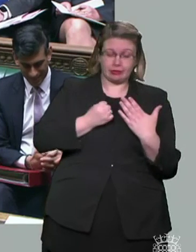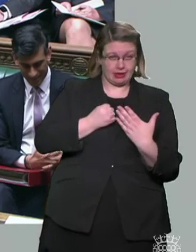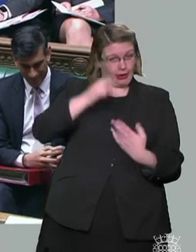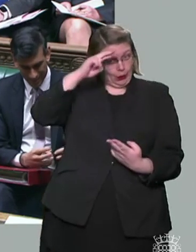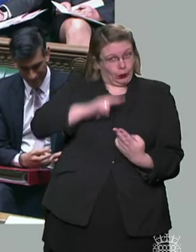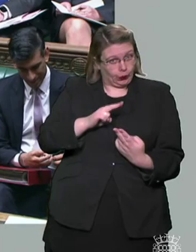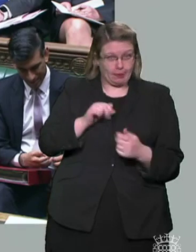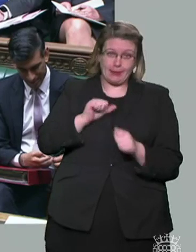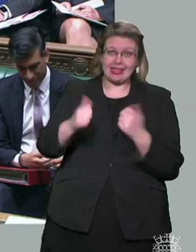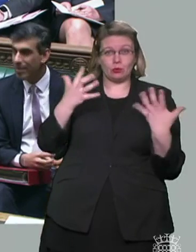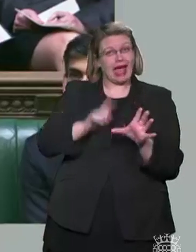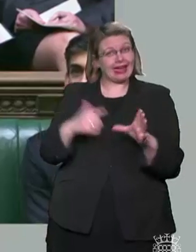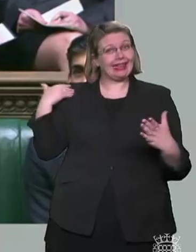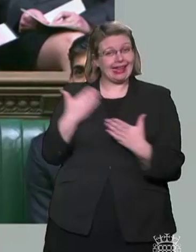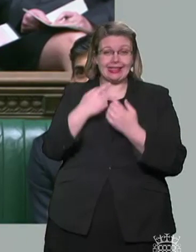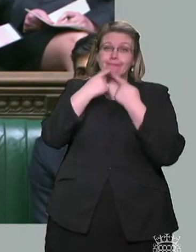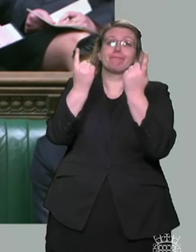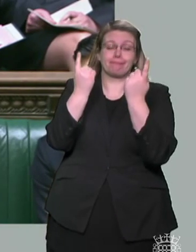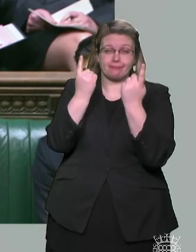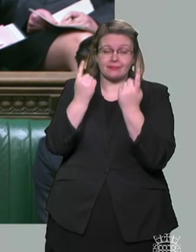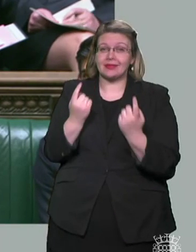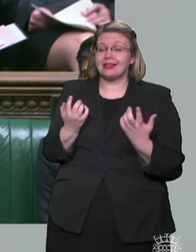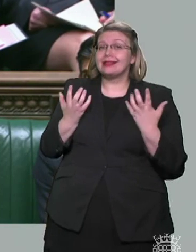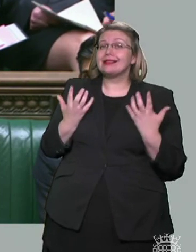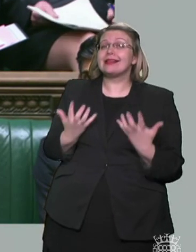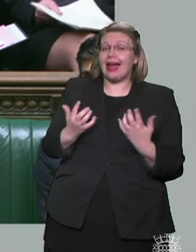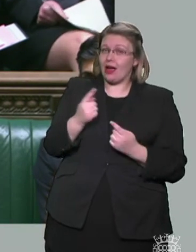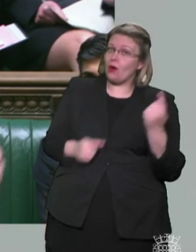Seventy per cent.